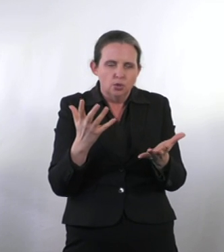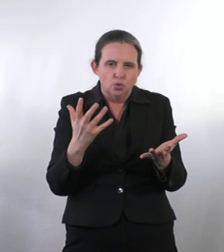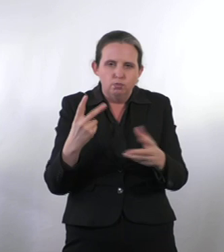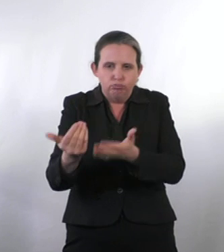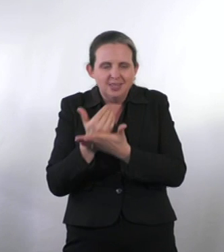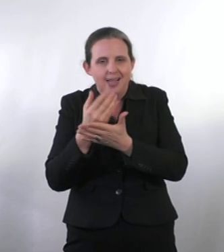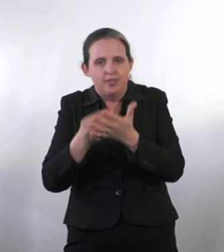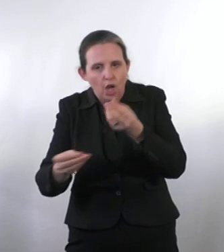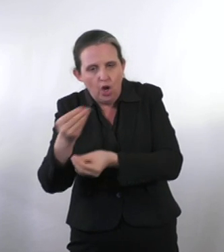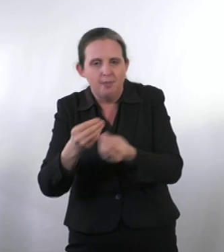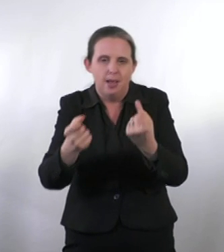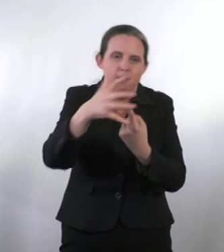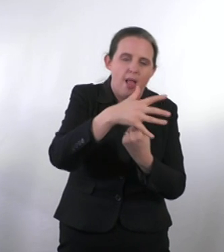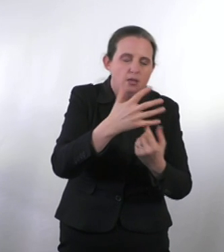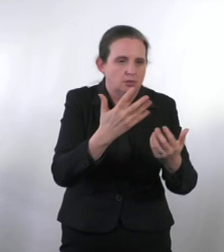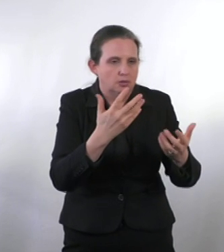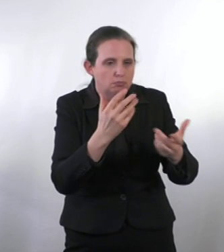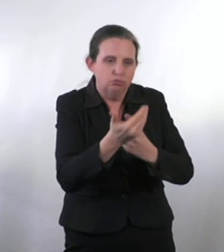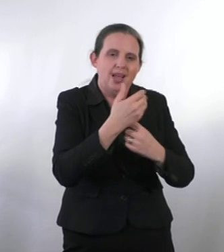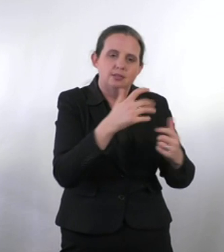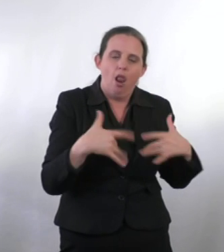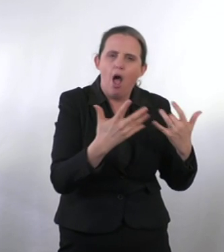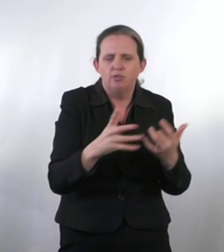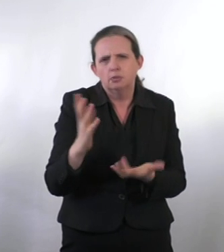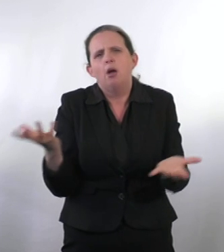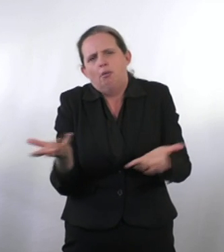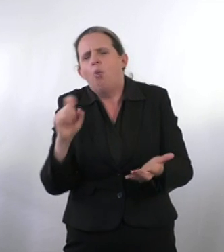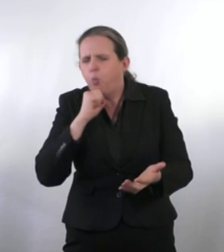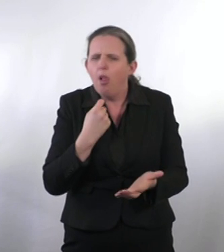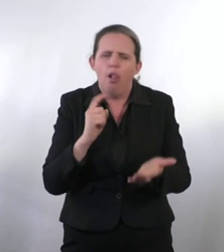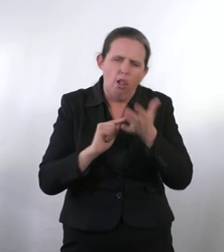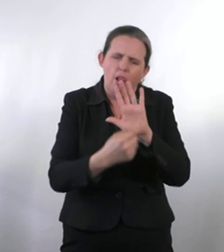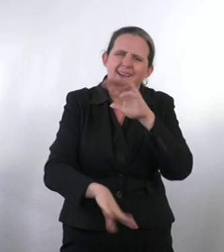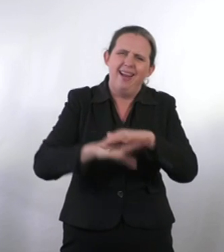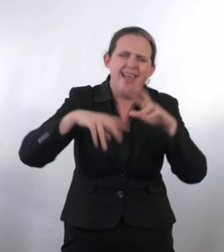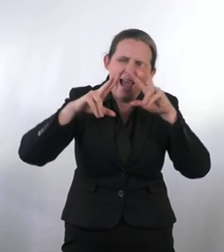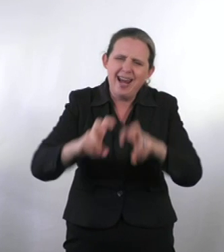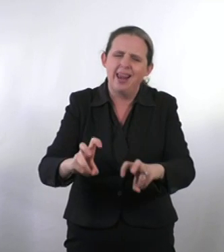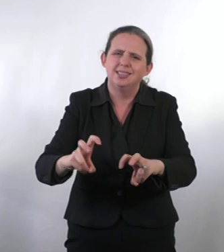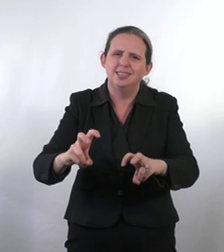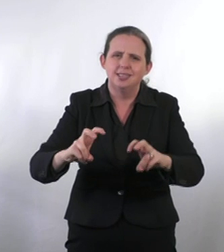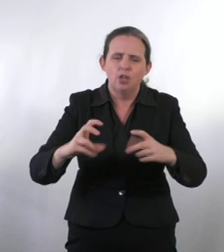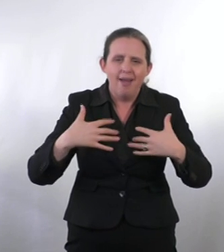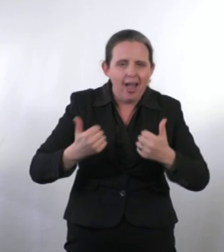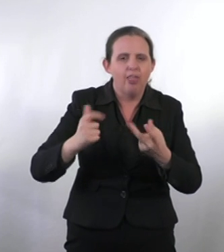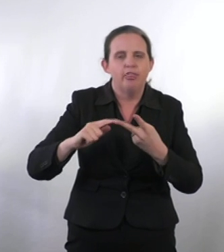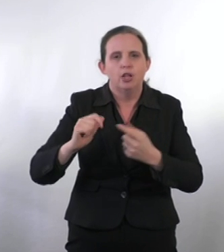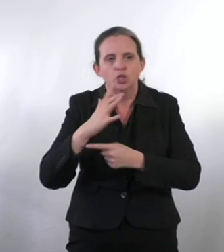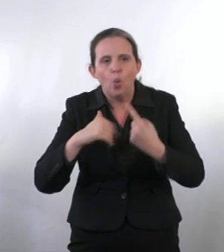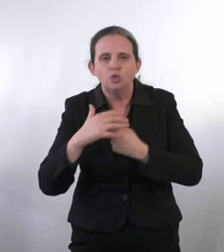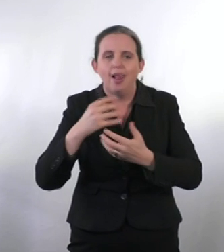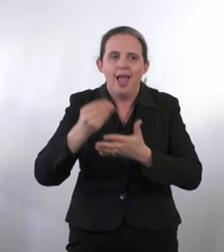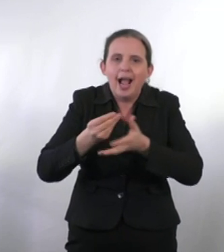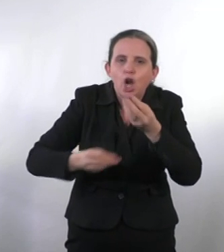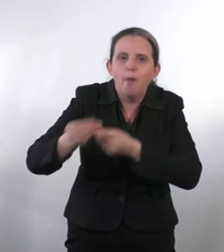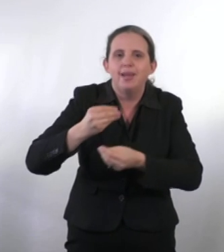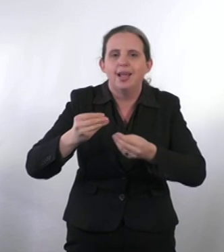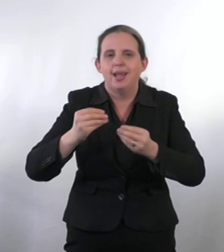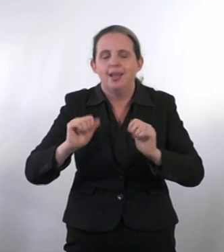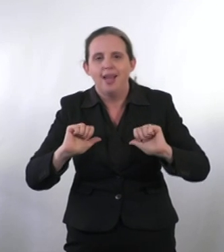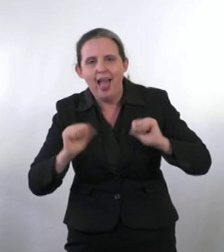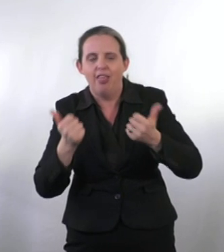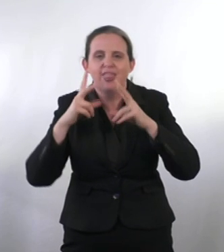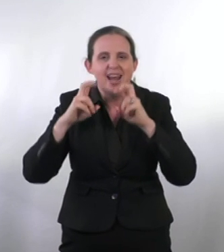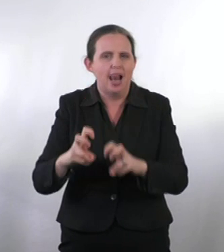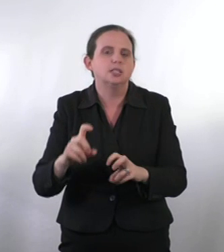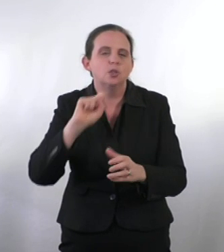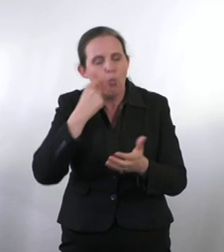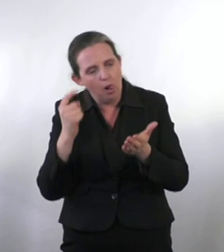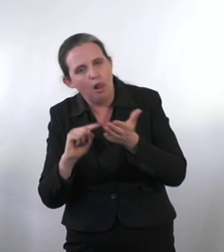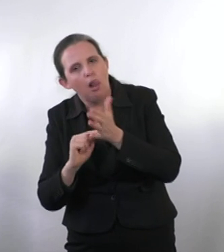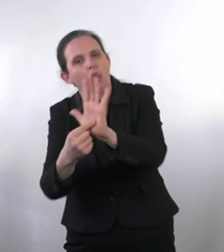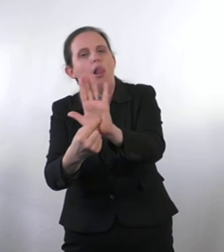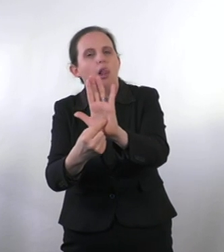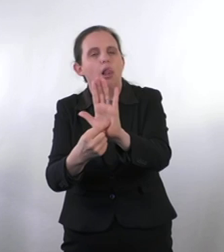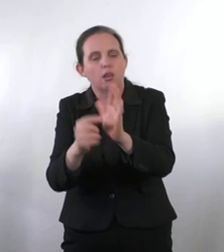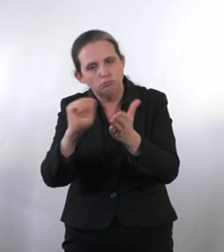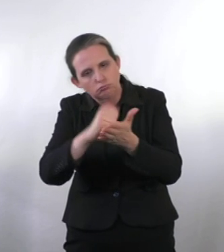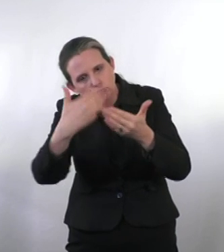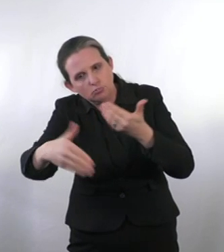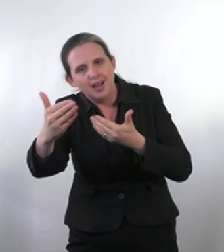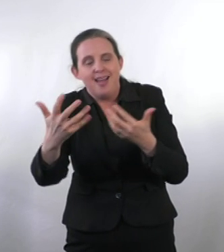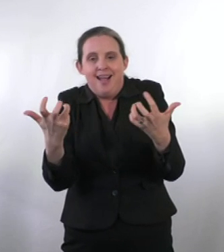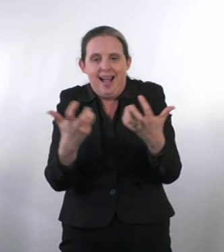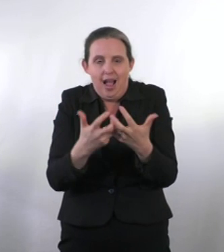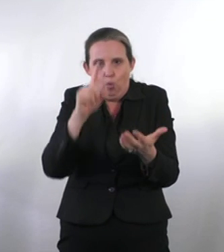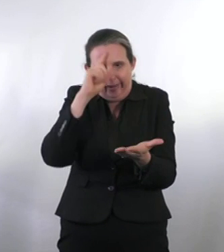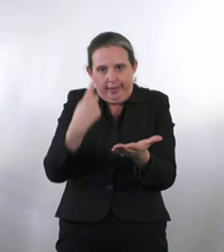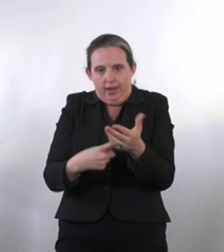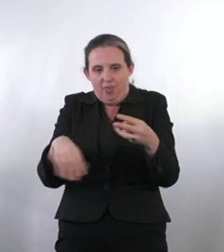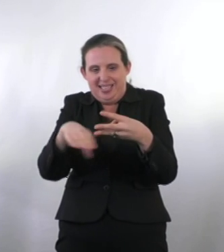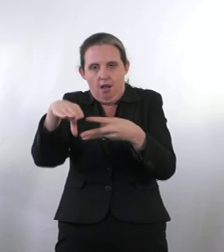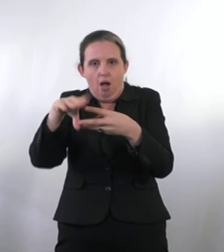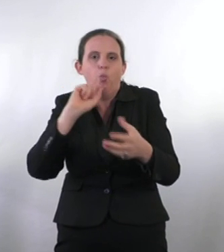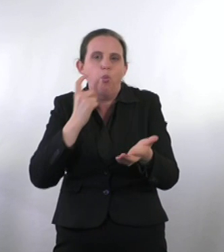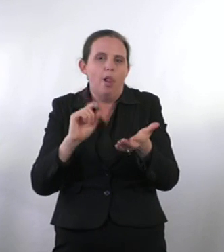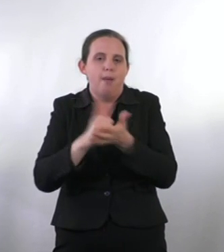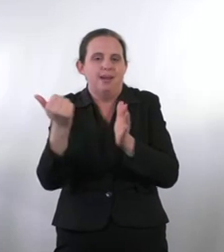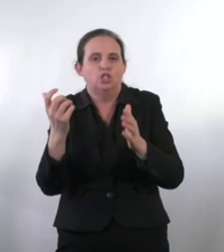We will of course be setting out an analysis of the health, economic and social impacts of the tiered approach and the data that supports the tiering decisions, as we have done in the past.